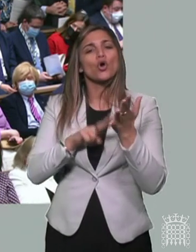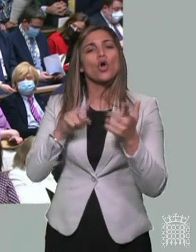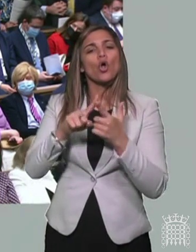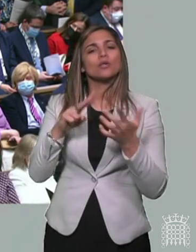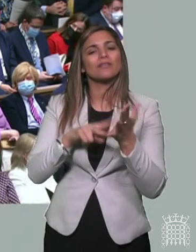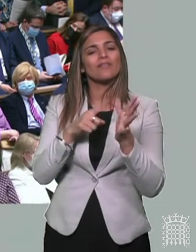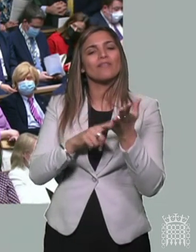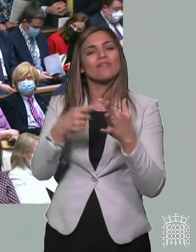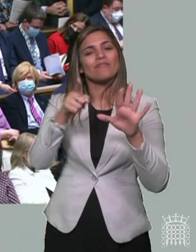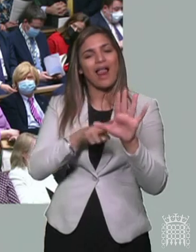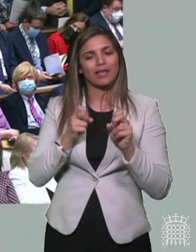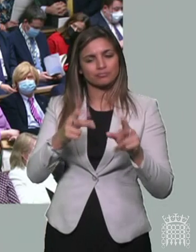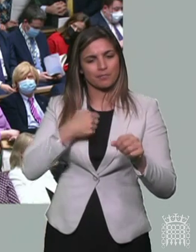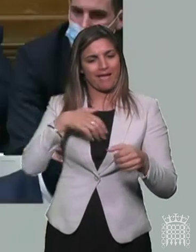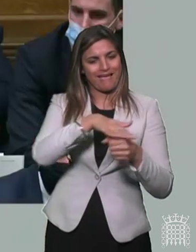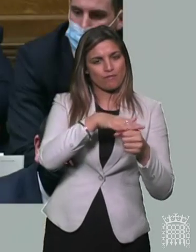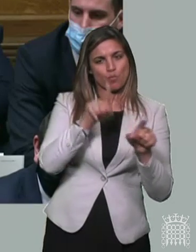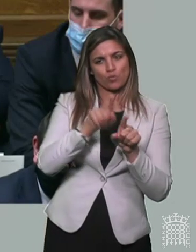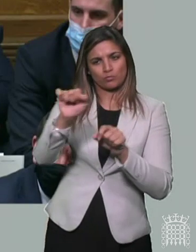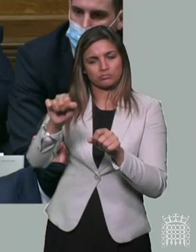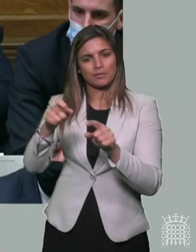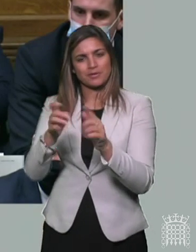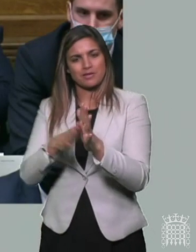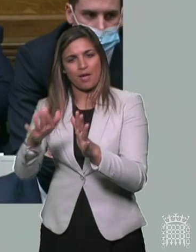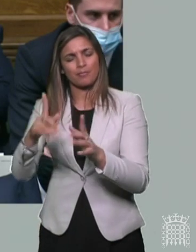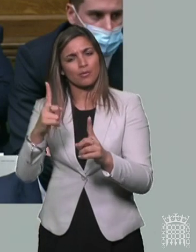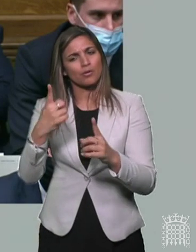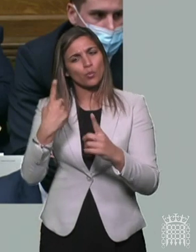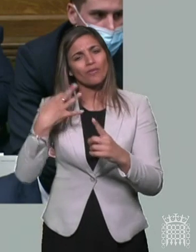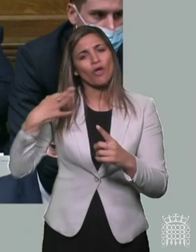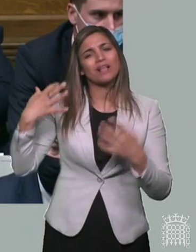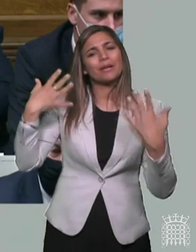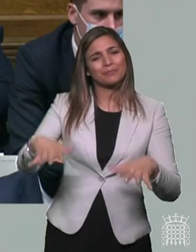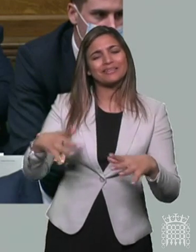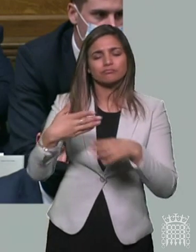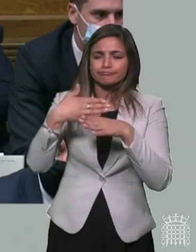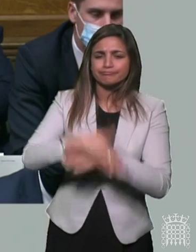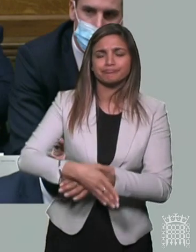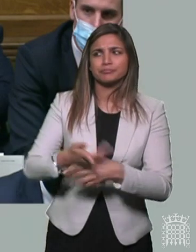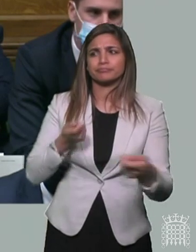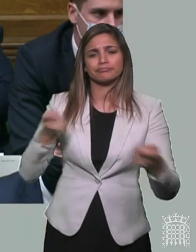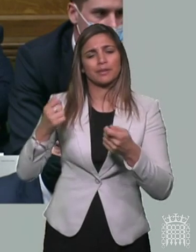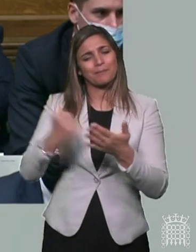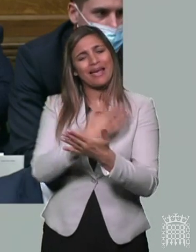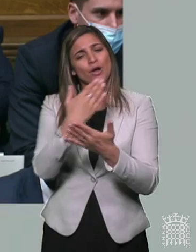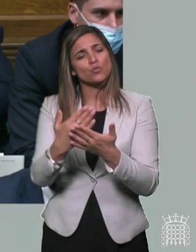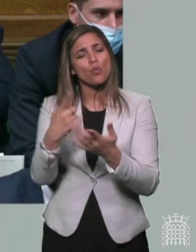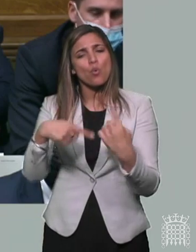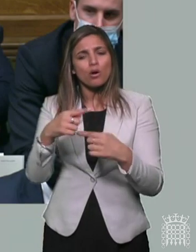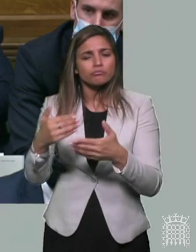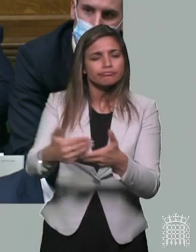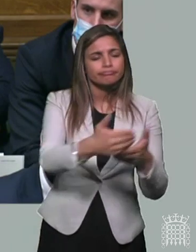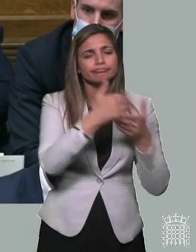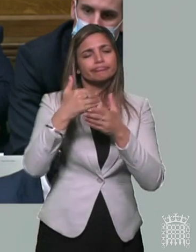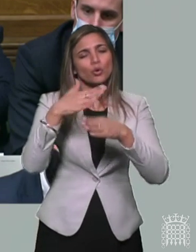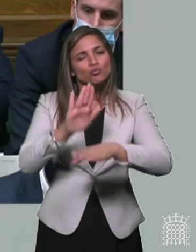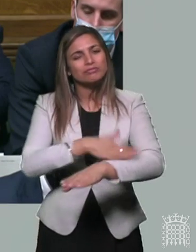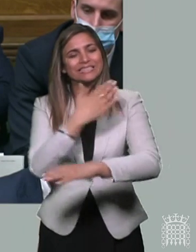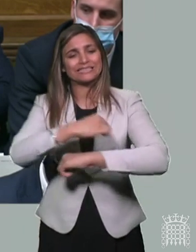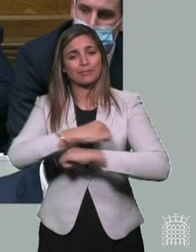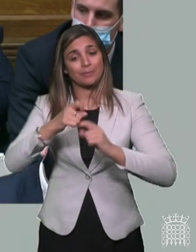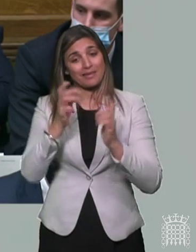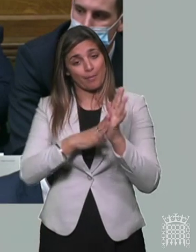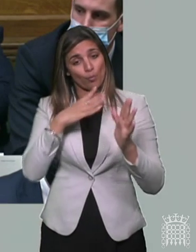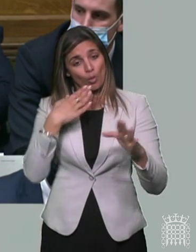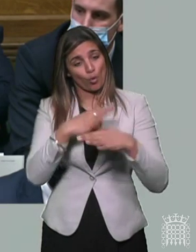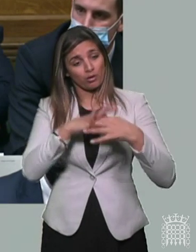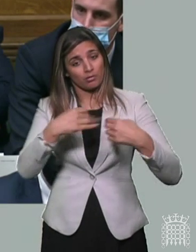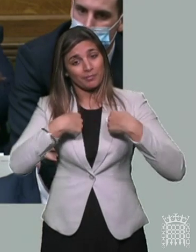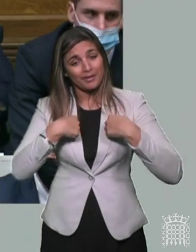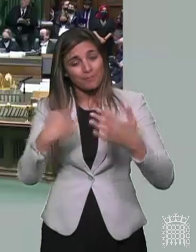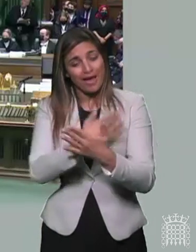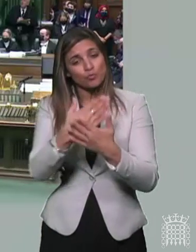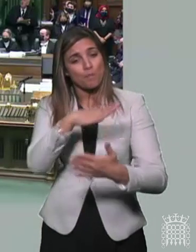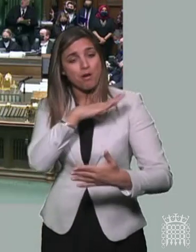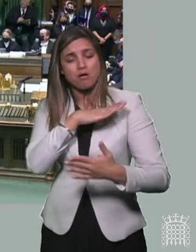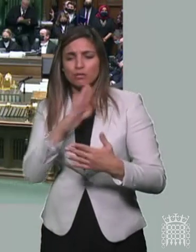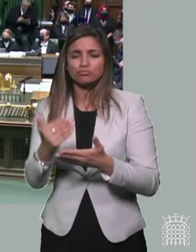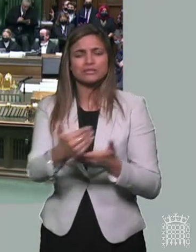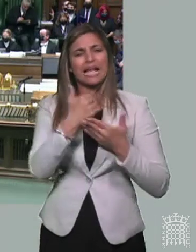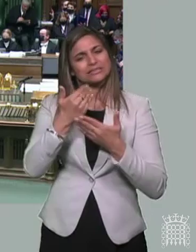Will my right honourable Friend join me in paying tribute to the volunteers who tirelessly work to preserve that precious green space, and will he work with me to create better protections for that park moving forward?